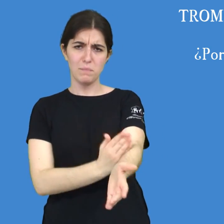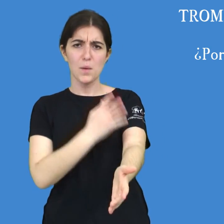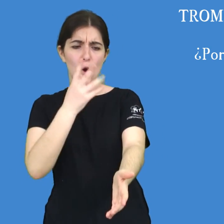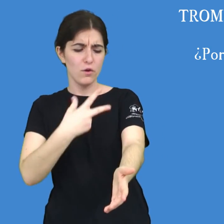motivo